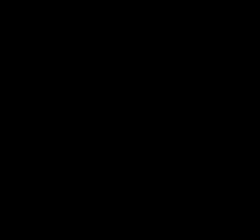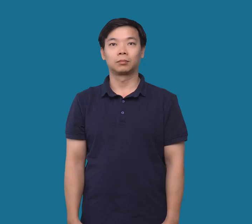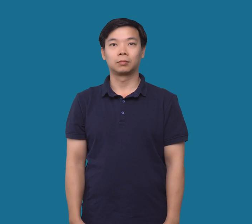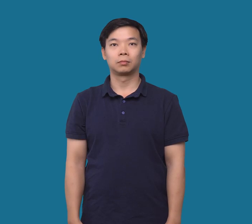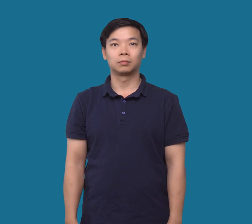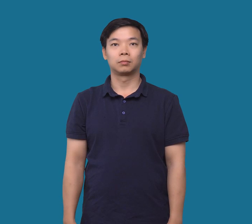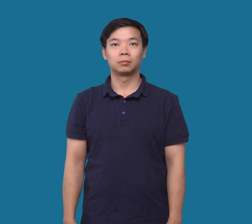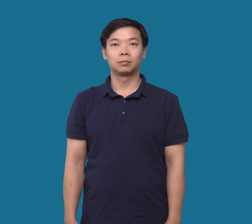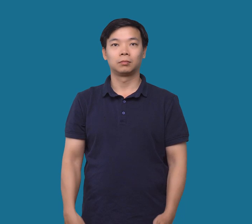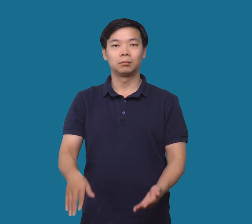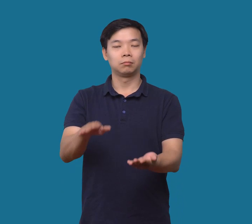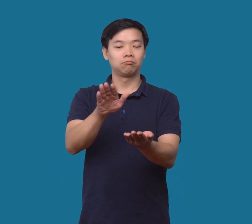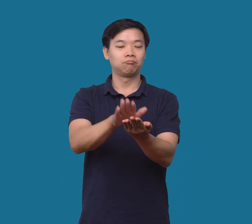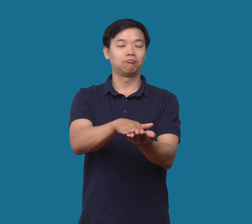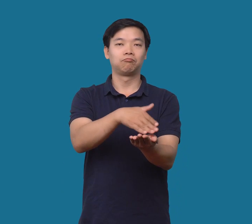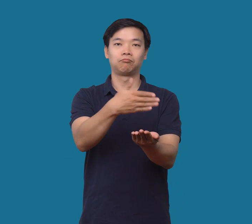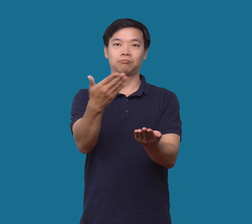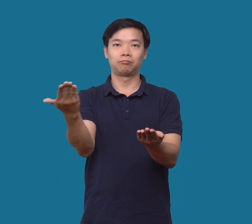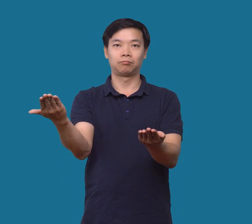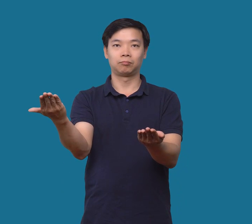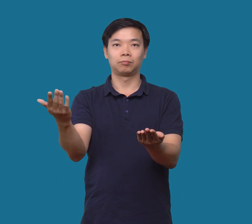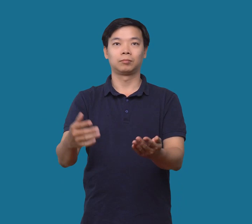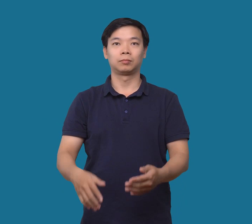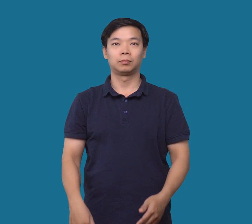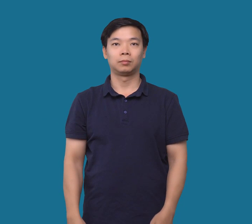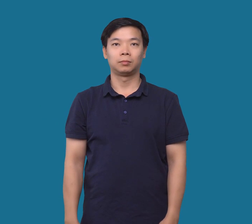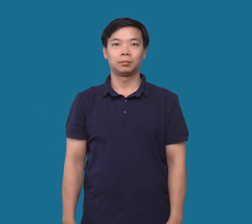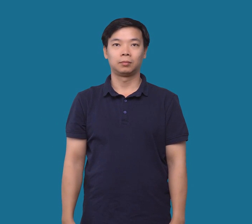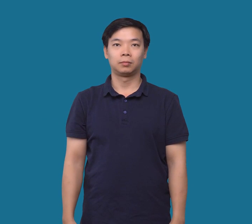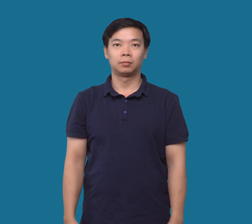bài báo